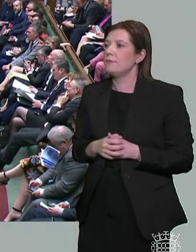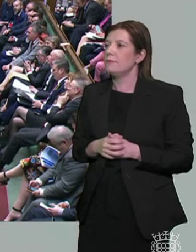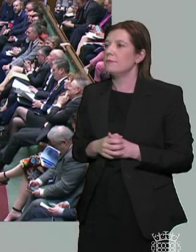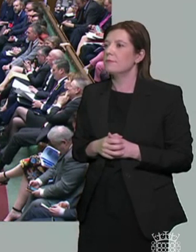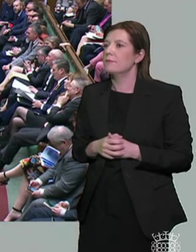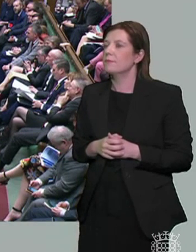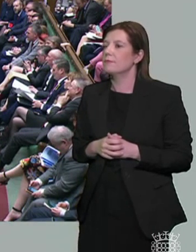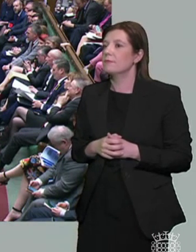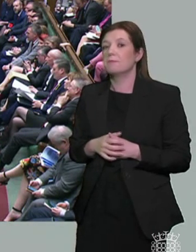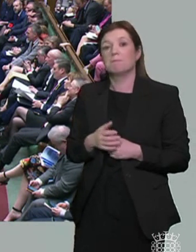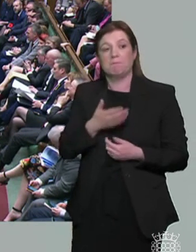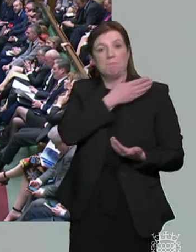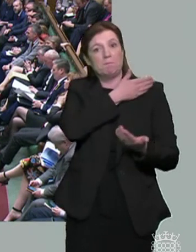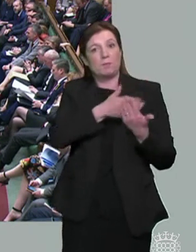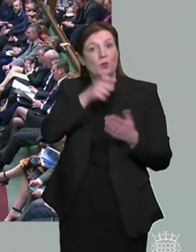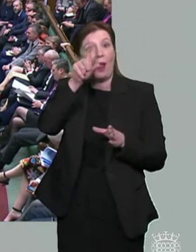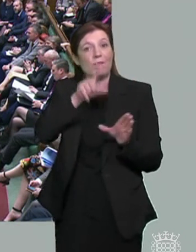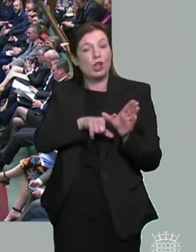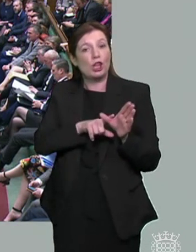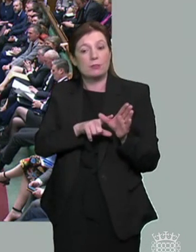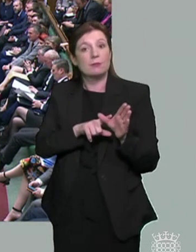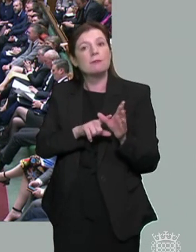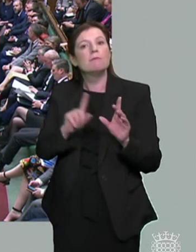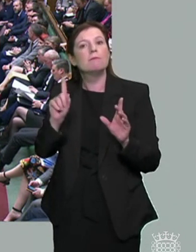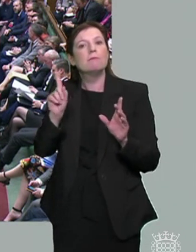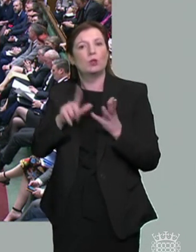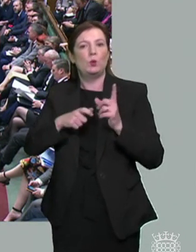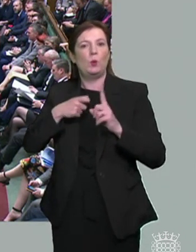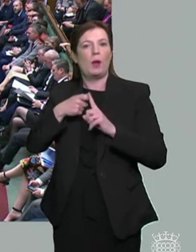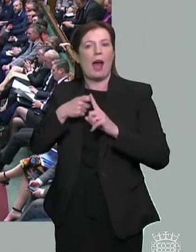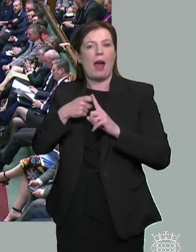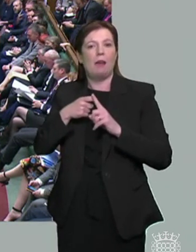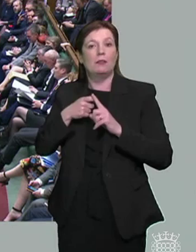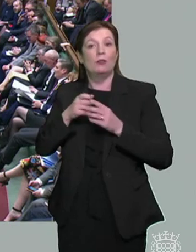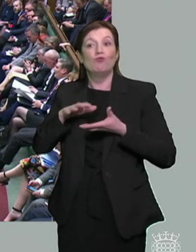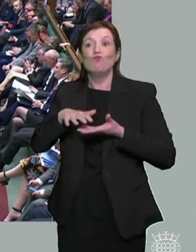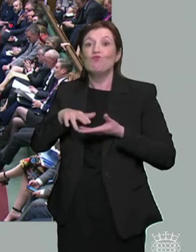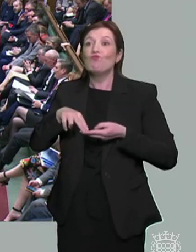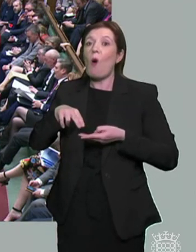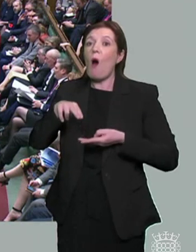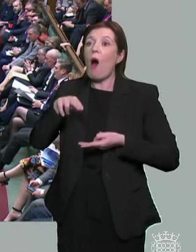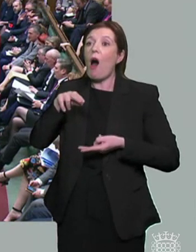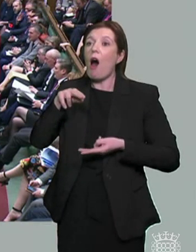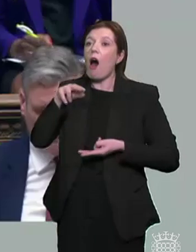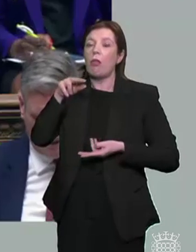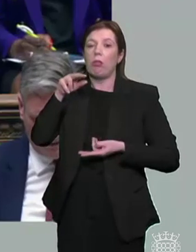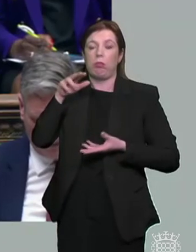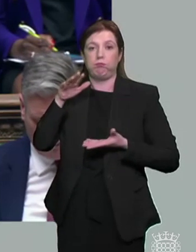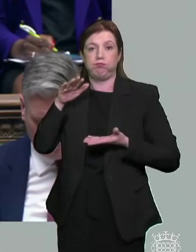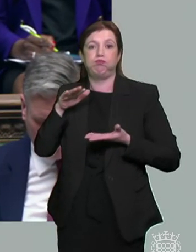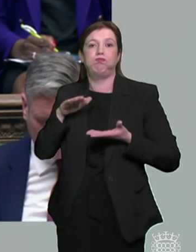Since his party entered government, the UK has experienced the biggest downgrade in growth of any major economy.